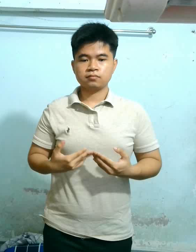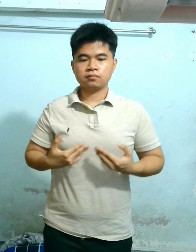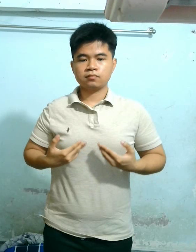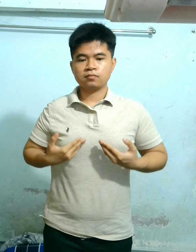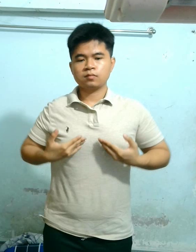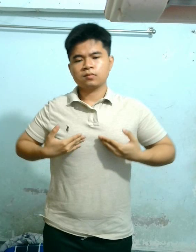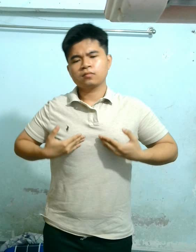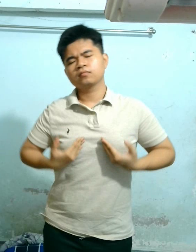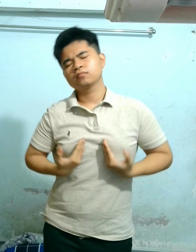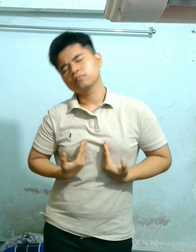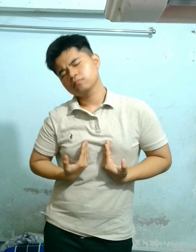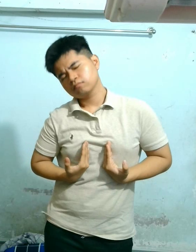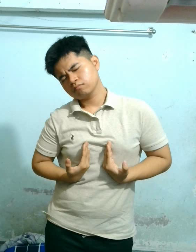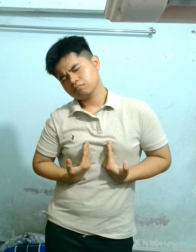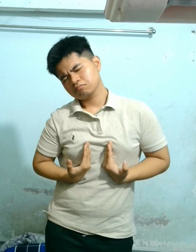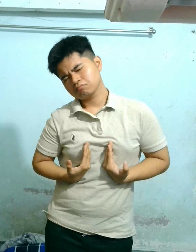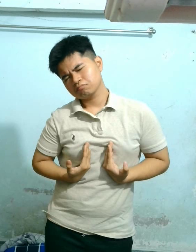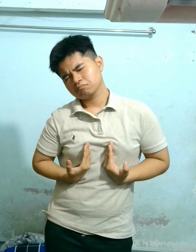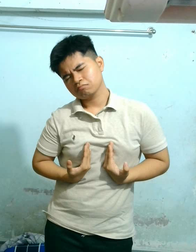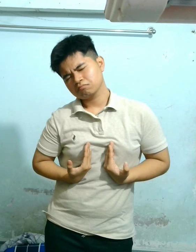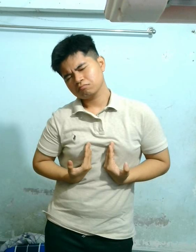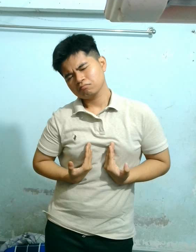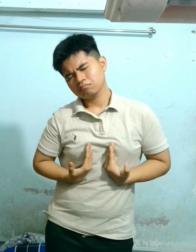met moi